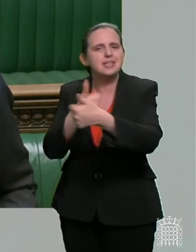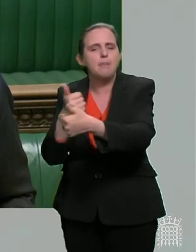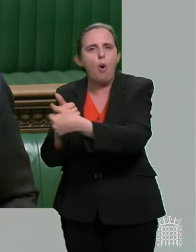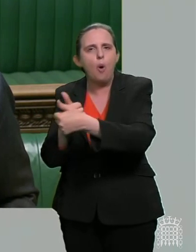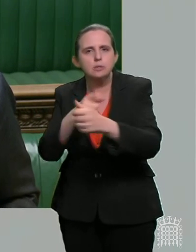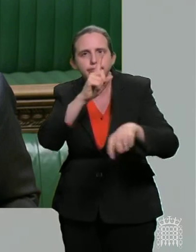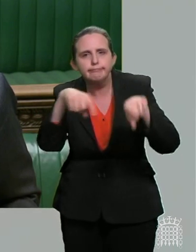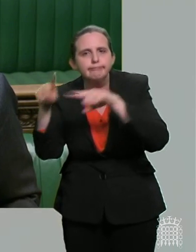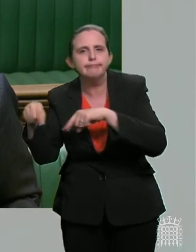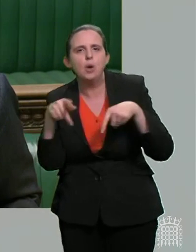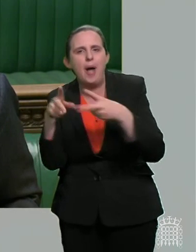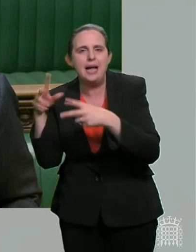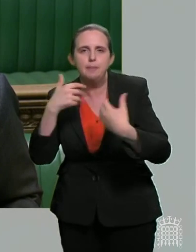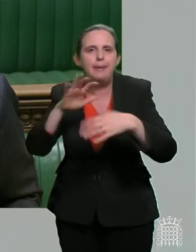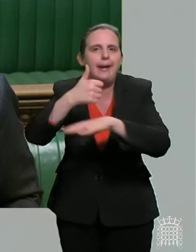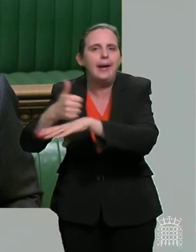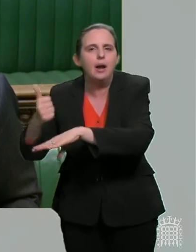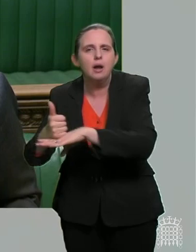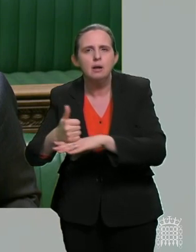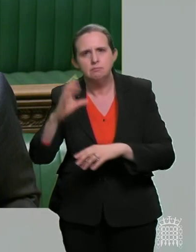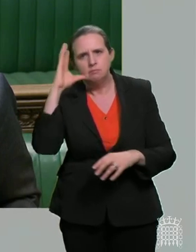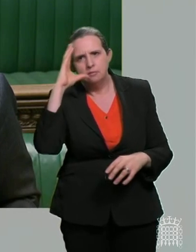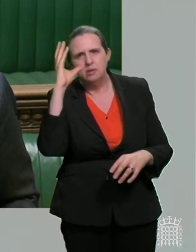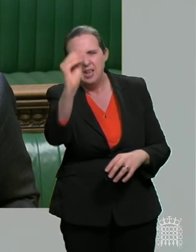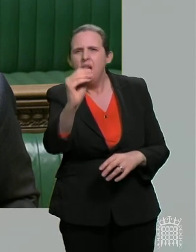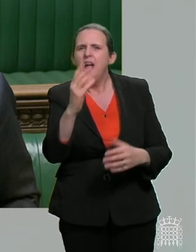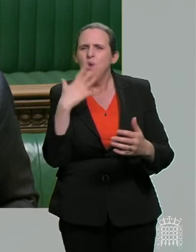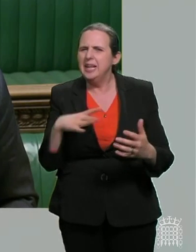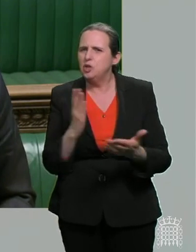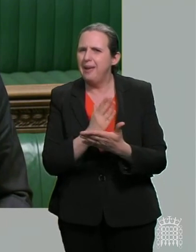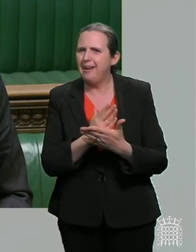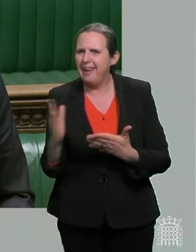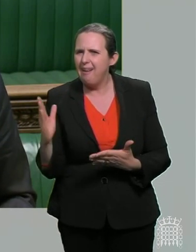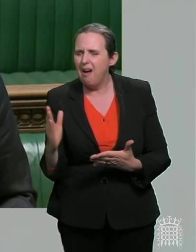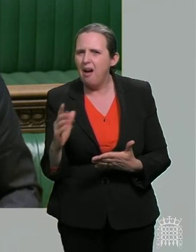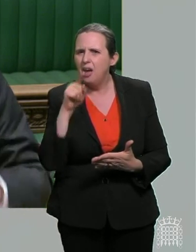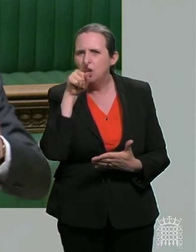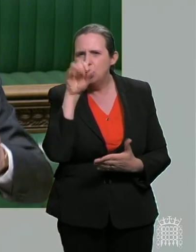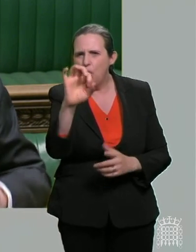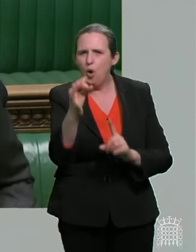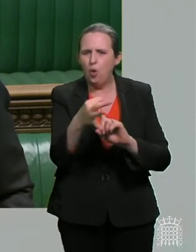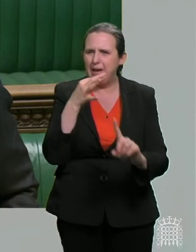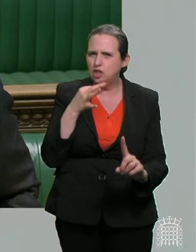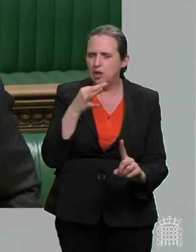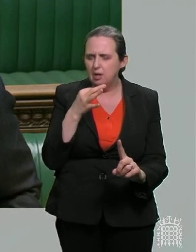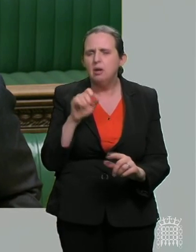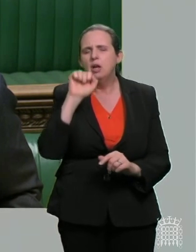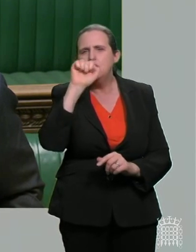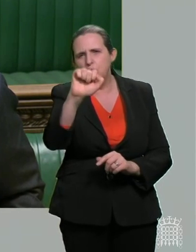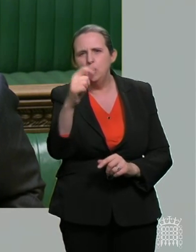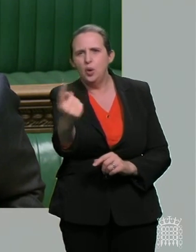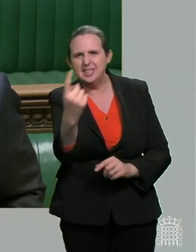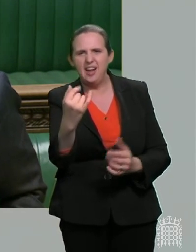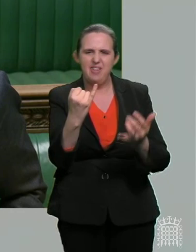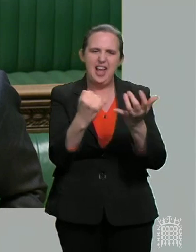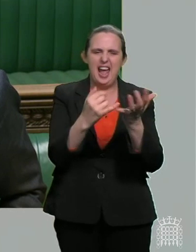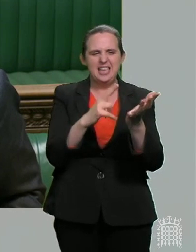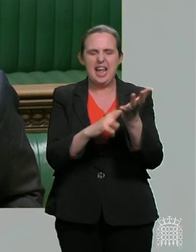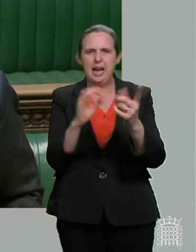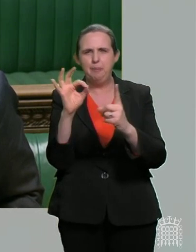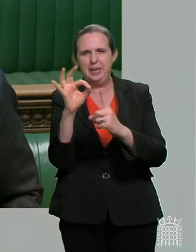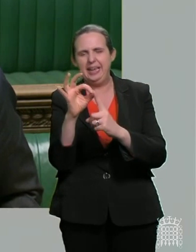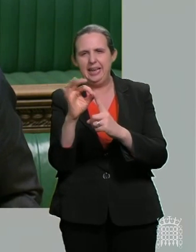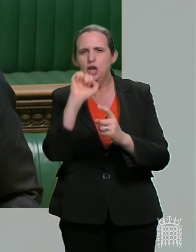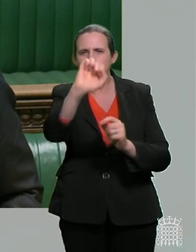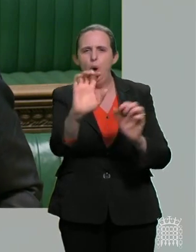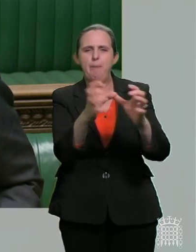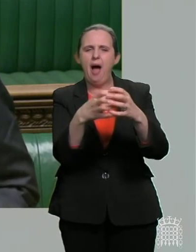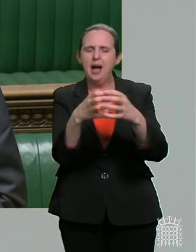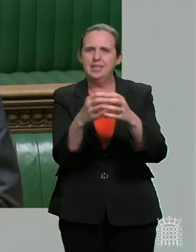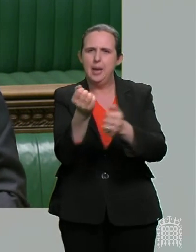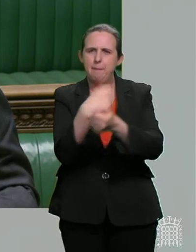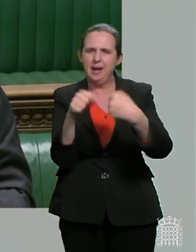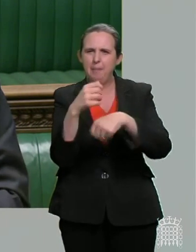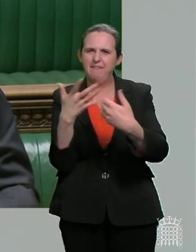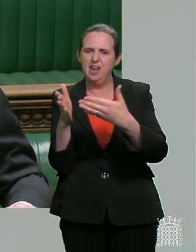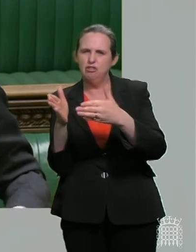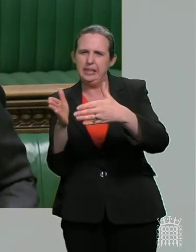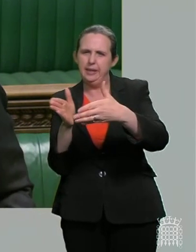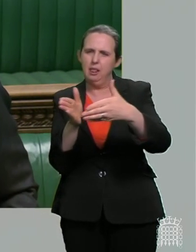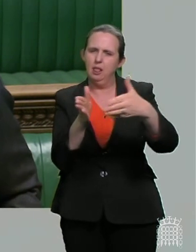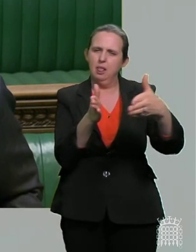I may say to the right honourable Gentleman that there is a profound philosophical difference between him and me; the Scottish nationalist party is morphing into an ever more left-wing party that believes—